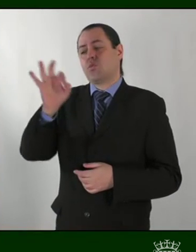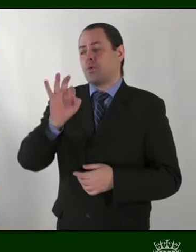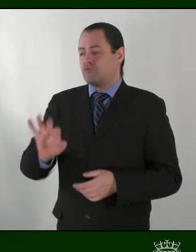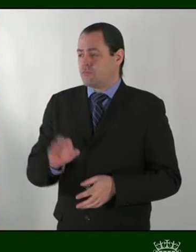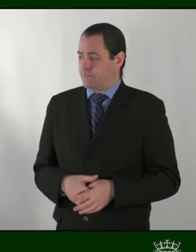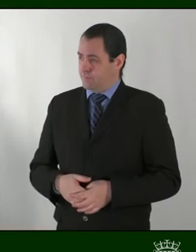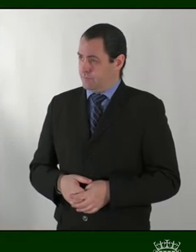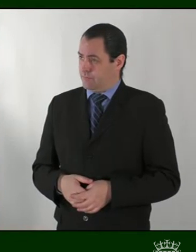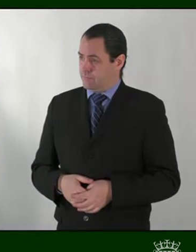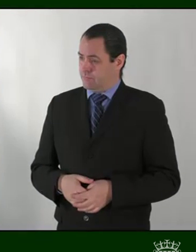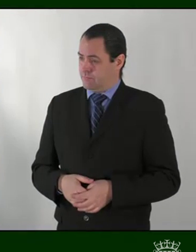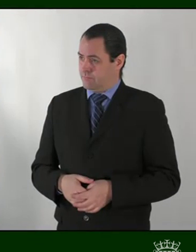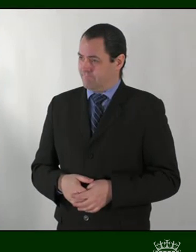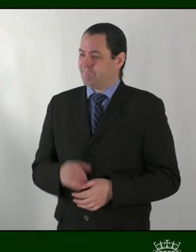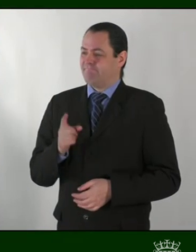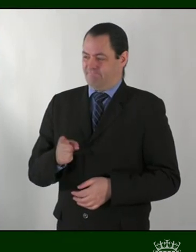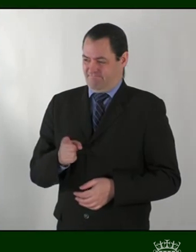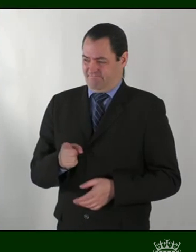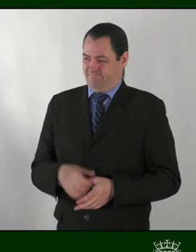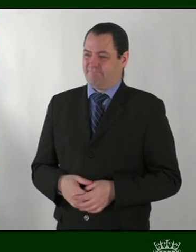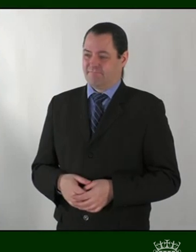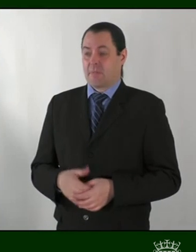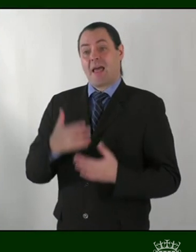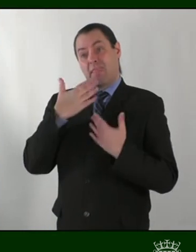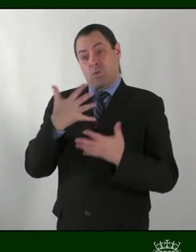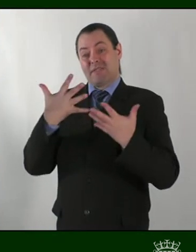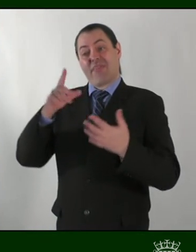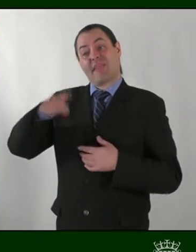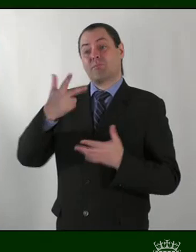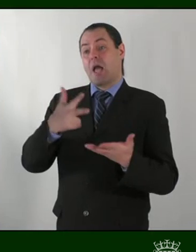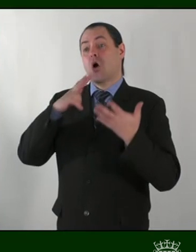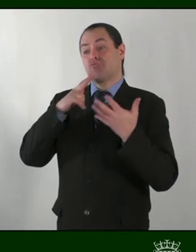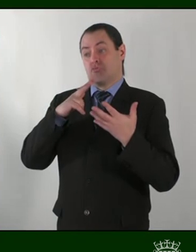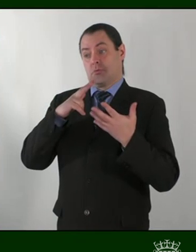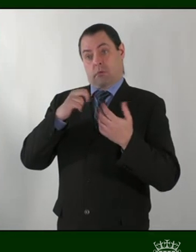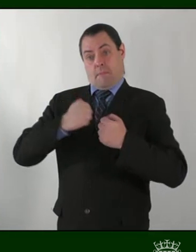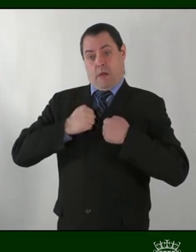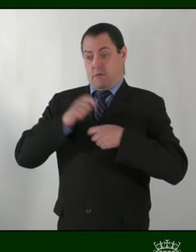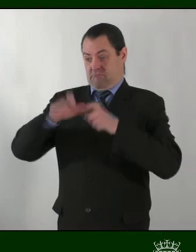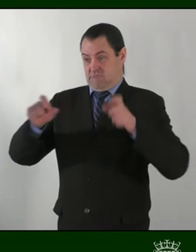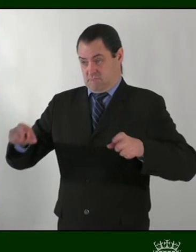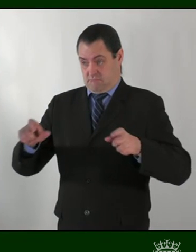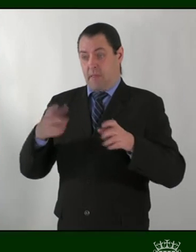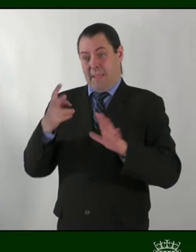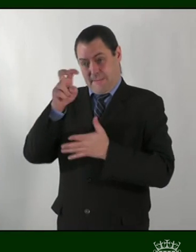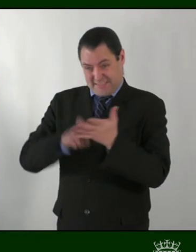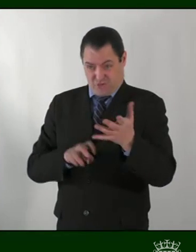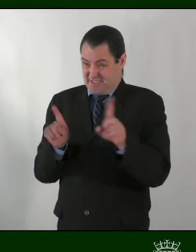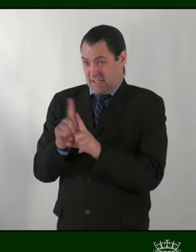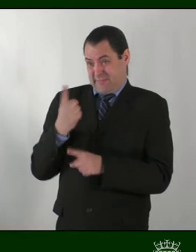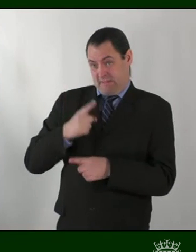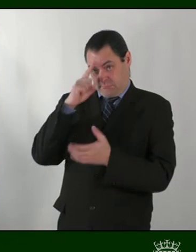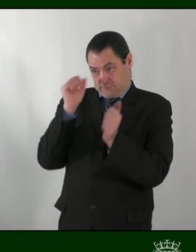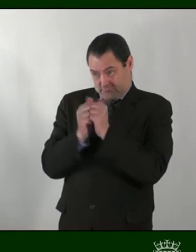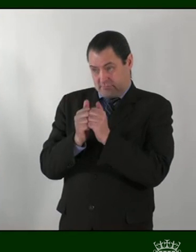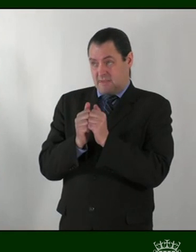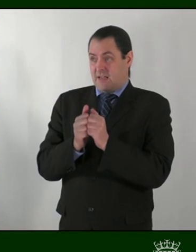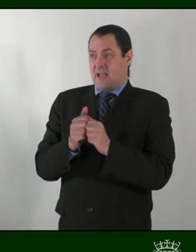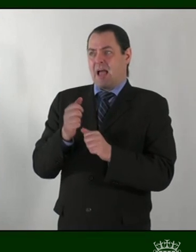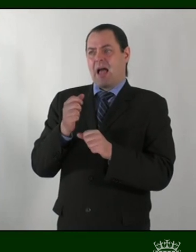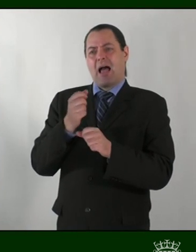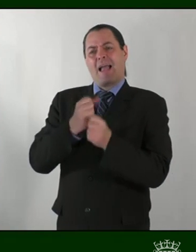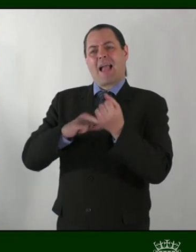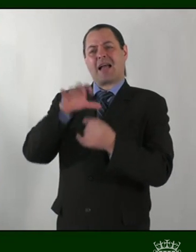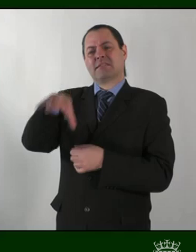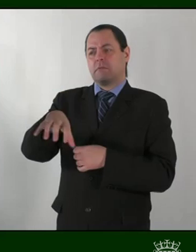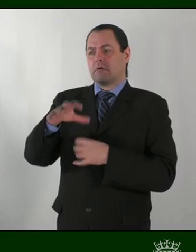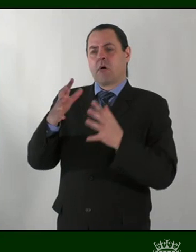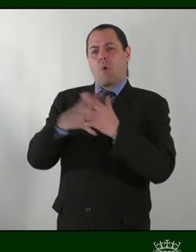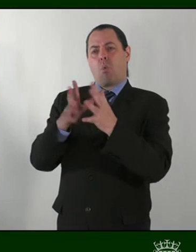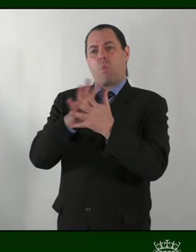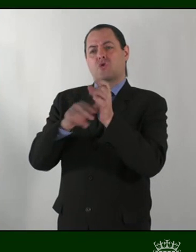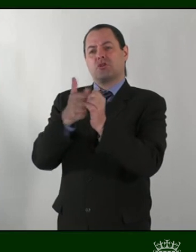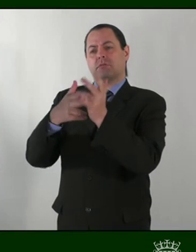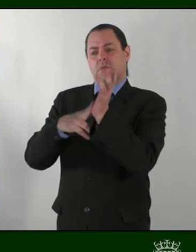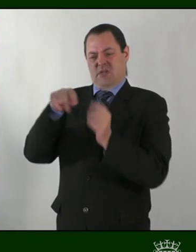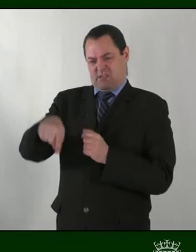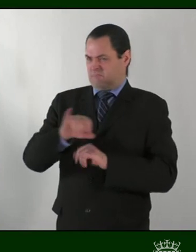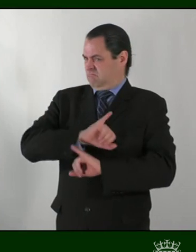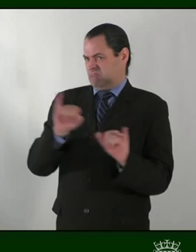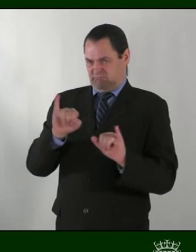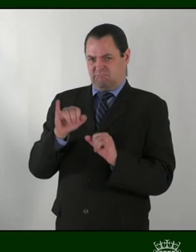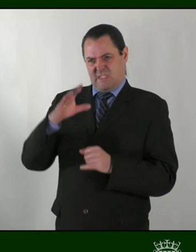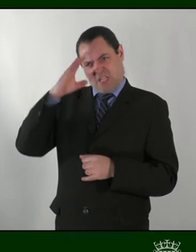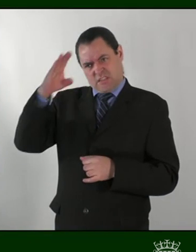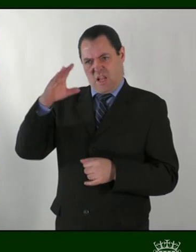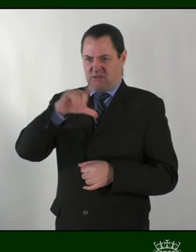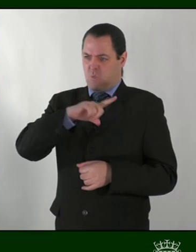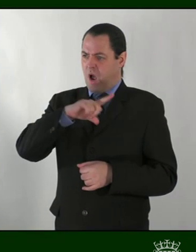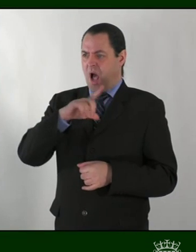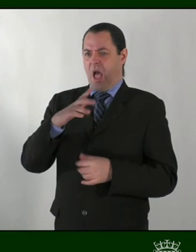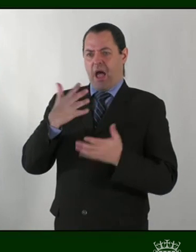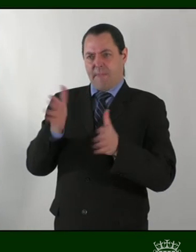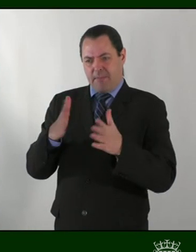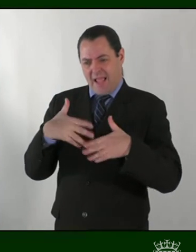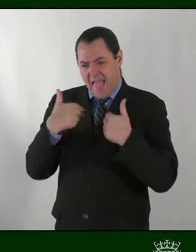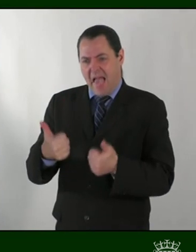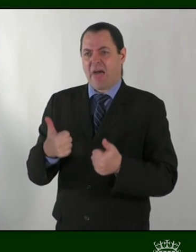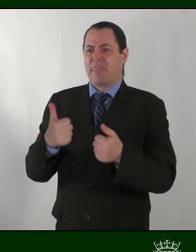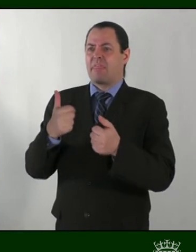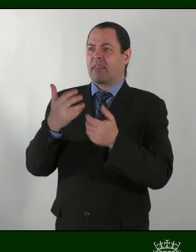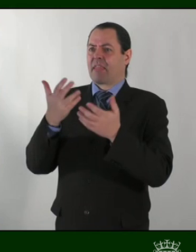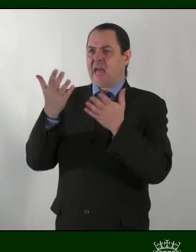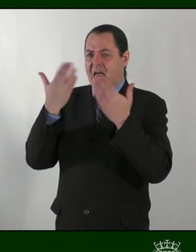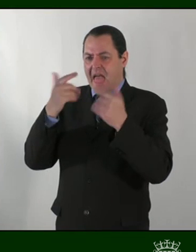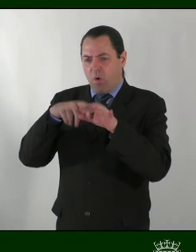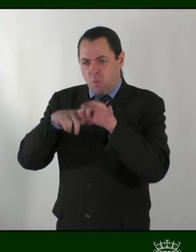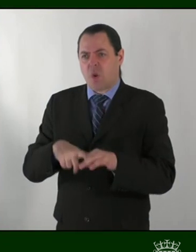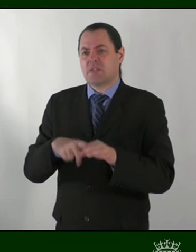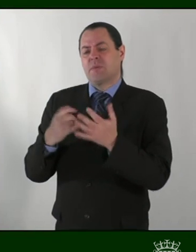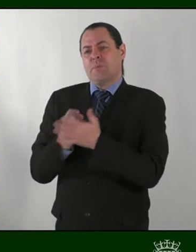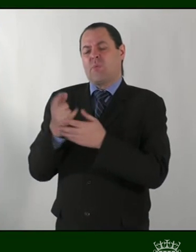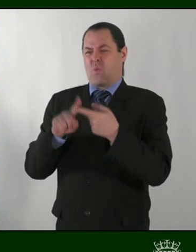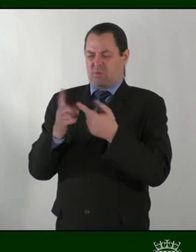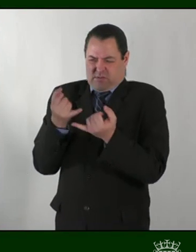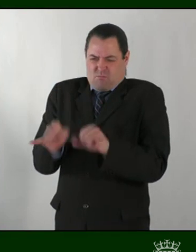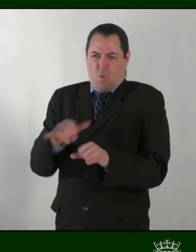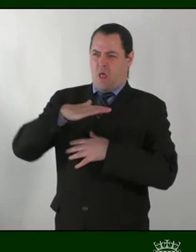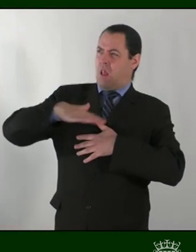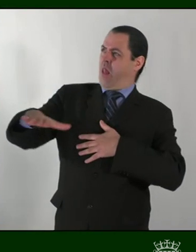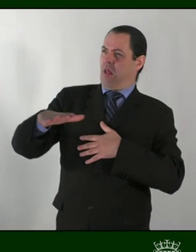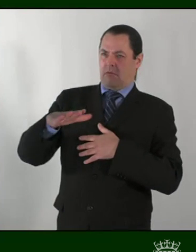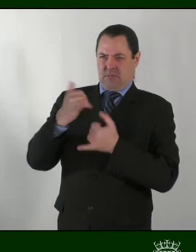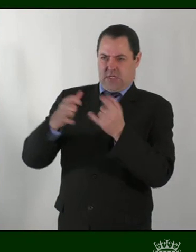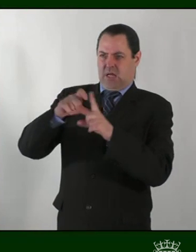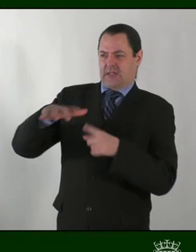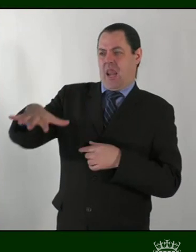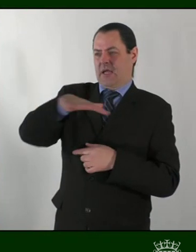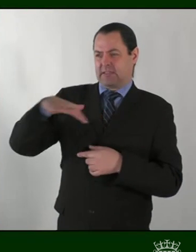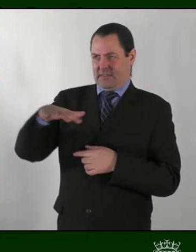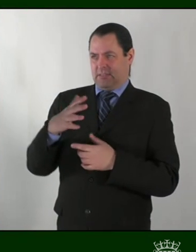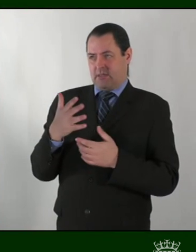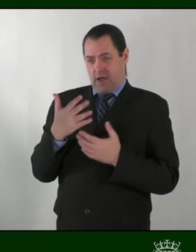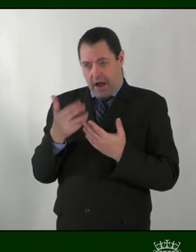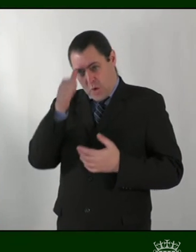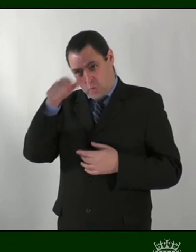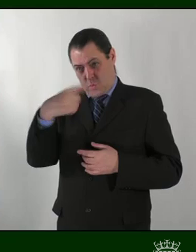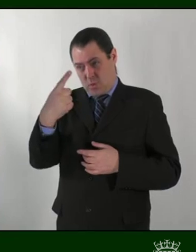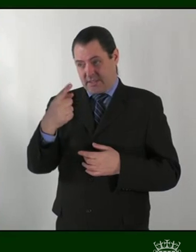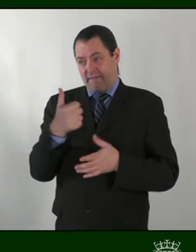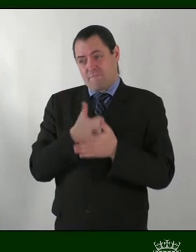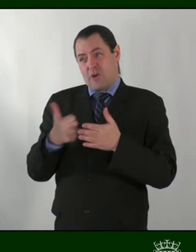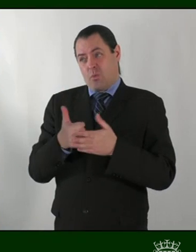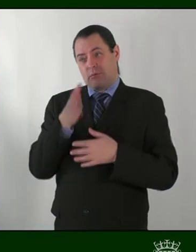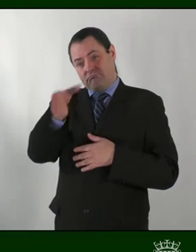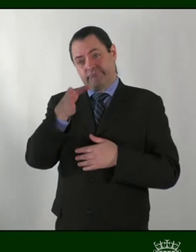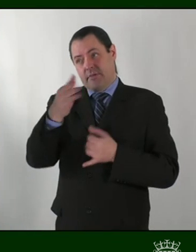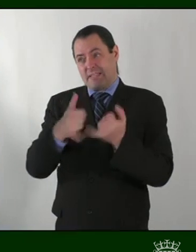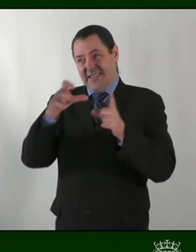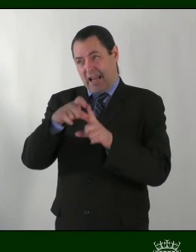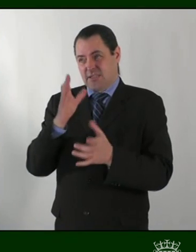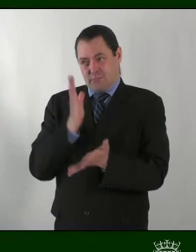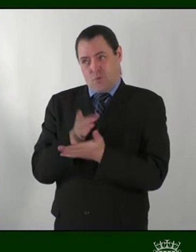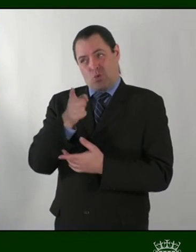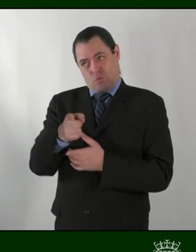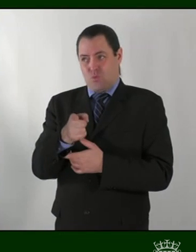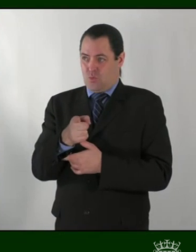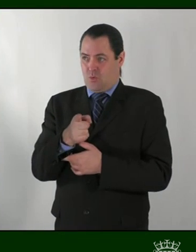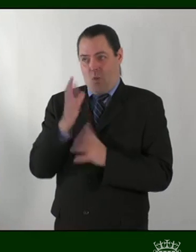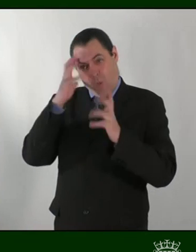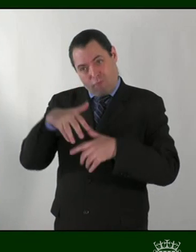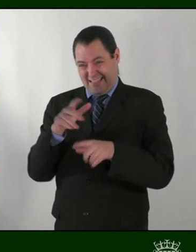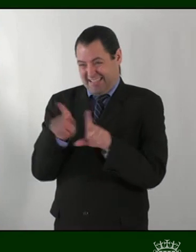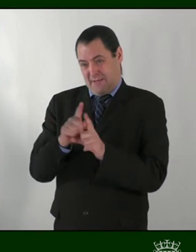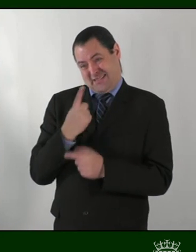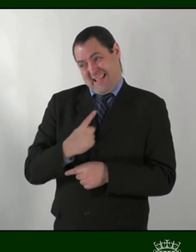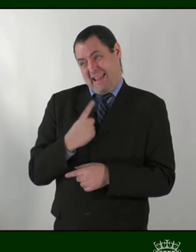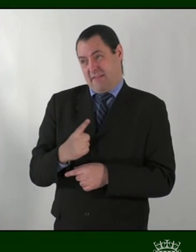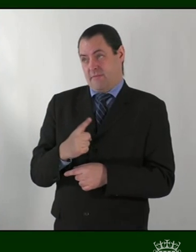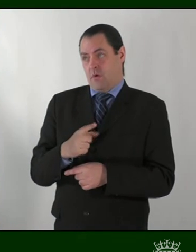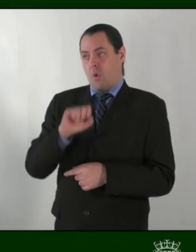Does the Prime Minister agree with me and 10,800 of my constituents who signed petitions, that the building of a gasification plant in Washington would be terrible for the people of Sunderland, due to the public health concerns, and air quality, and would indeed be a blot on the landscape of Sunderland, and that now as a frequent visitor to Sunderland, I’m sure he shares my concerns on this matter?